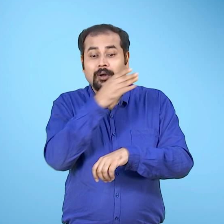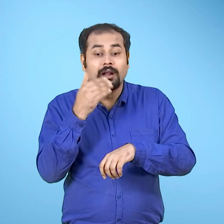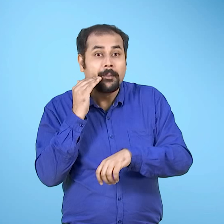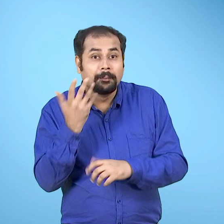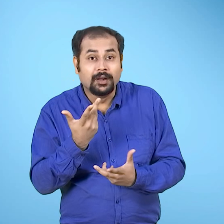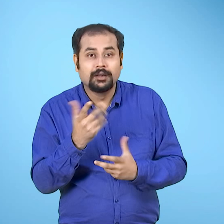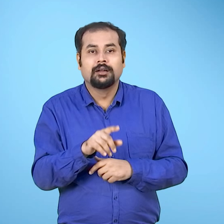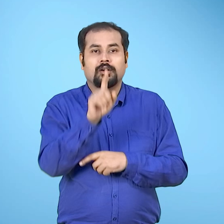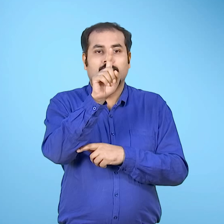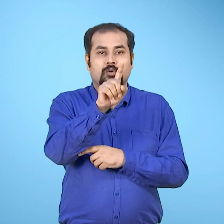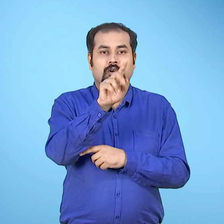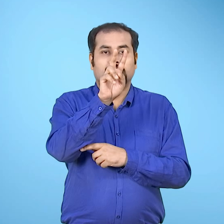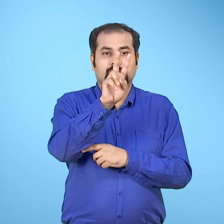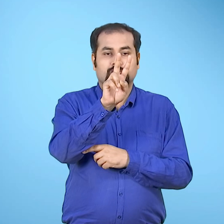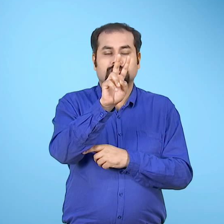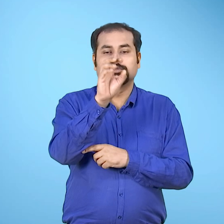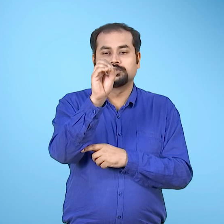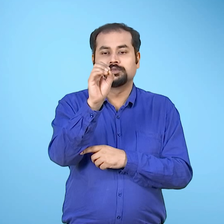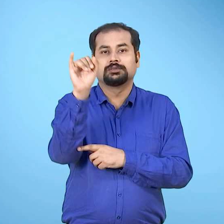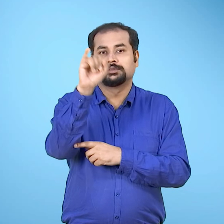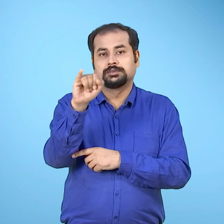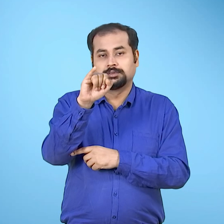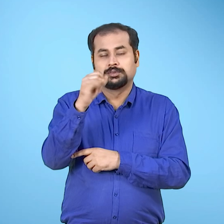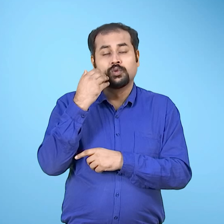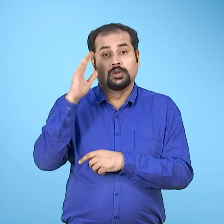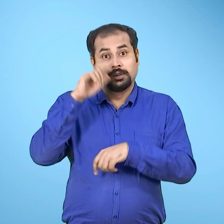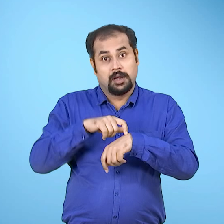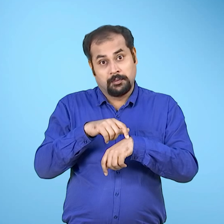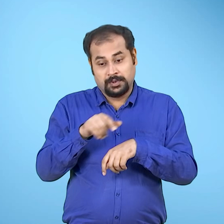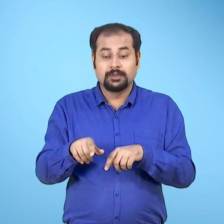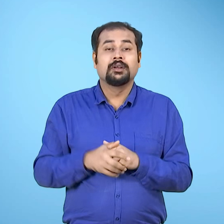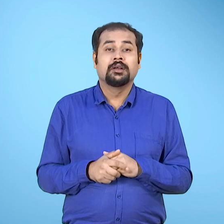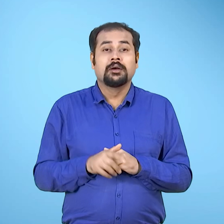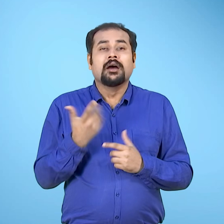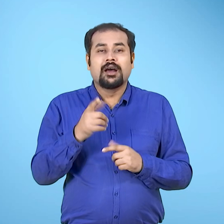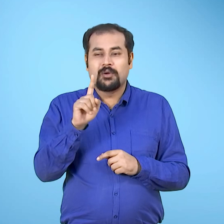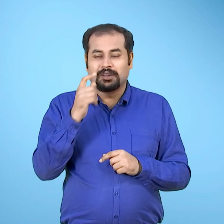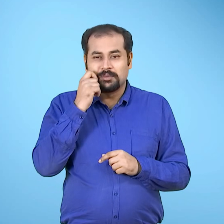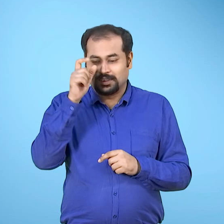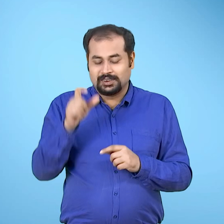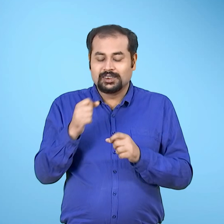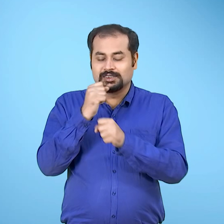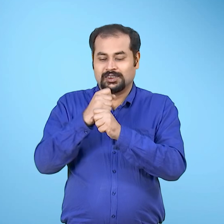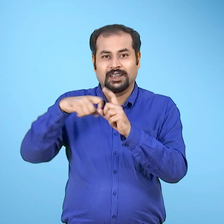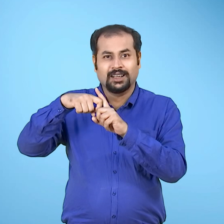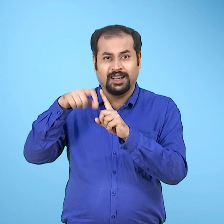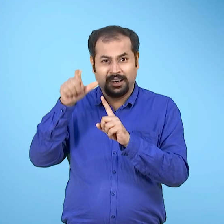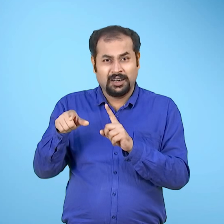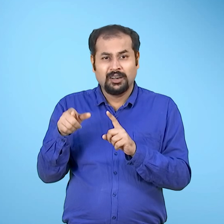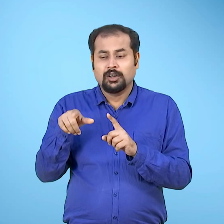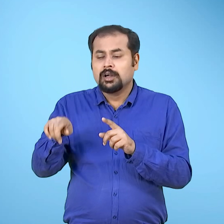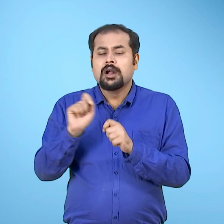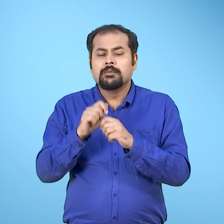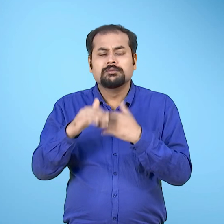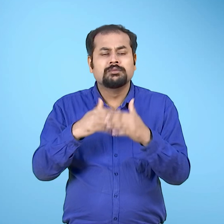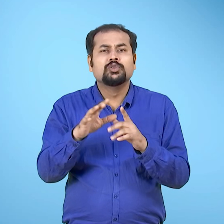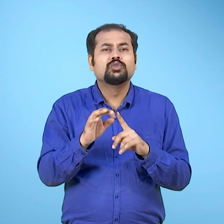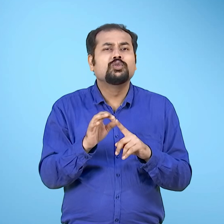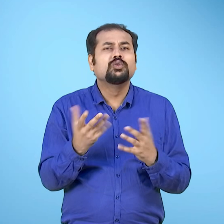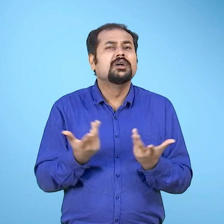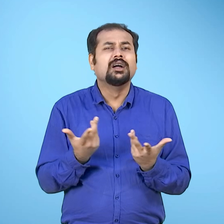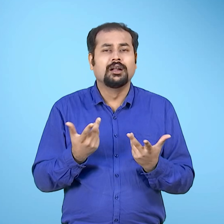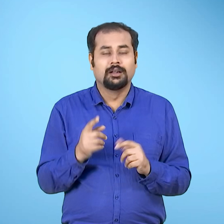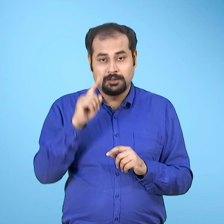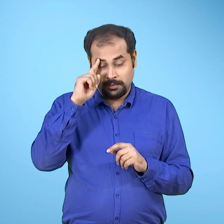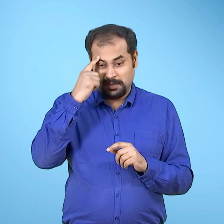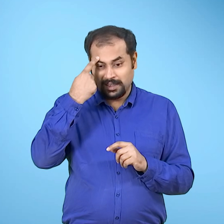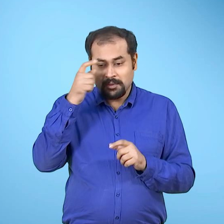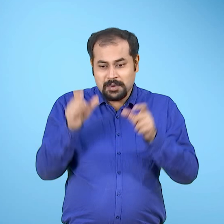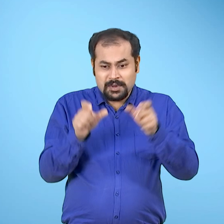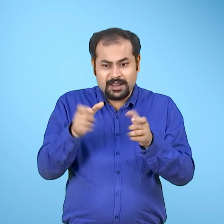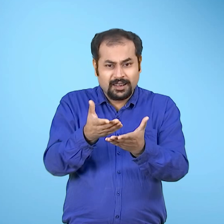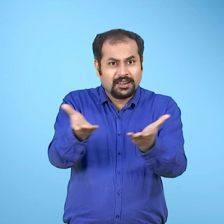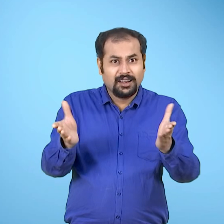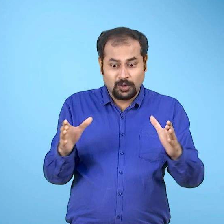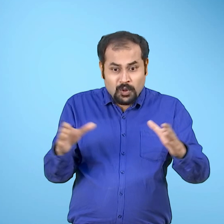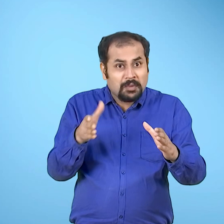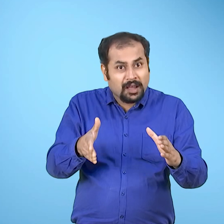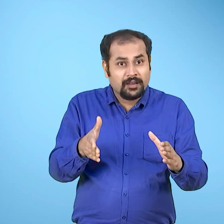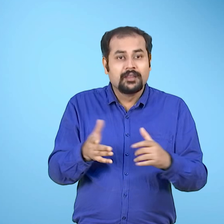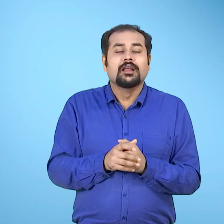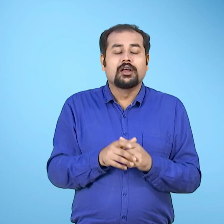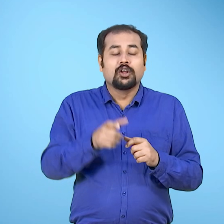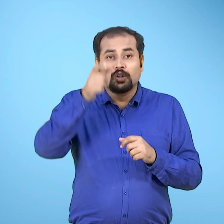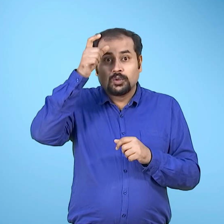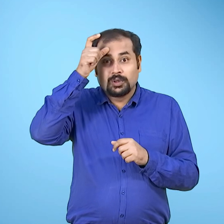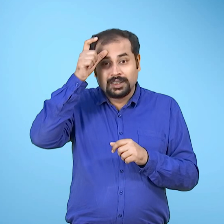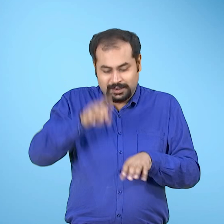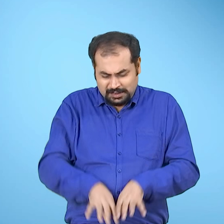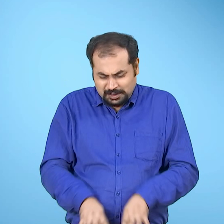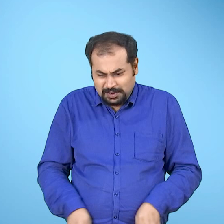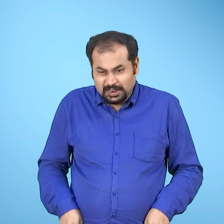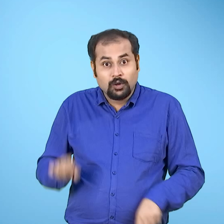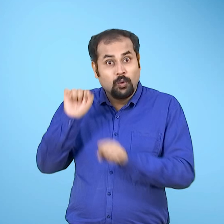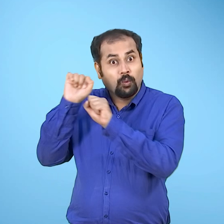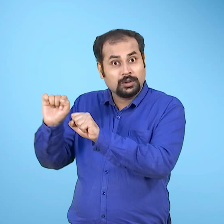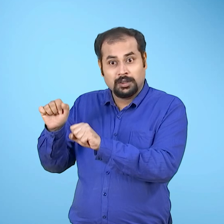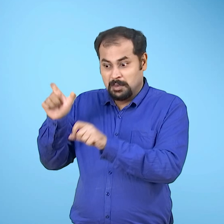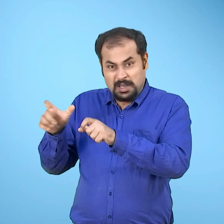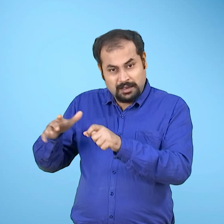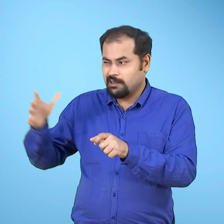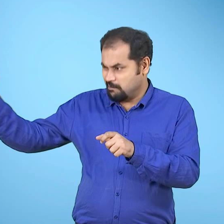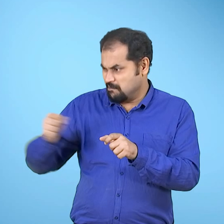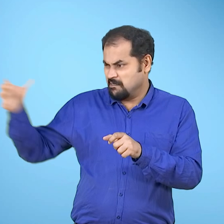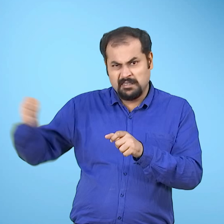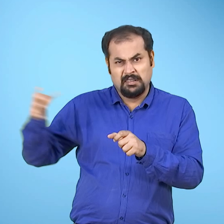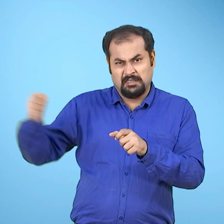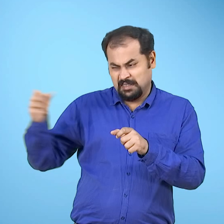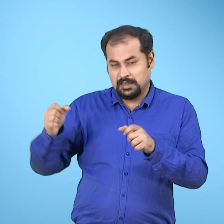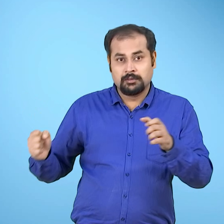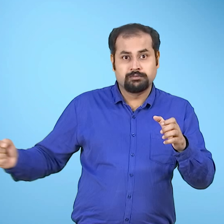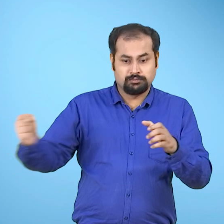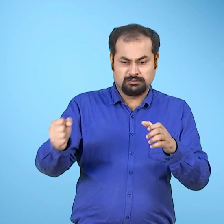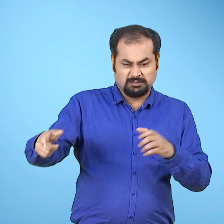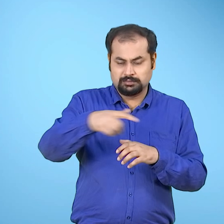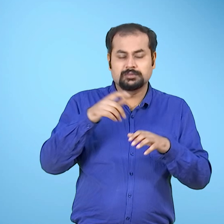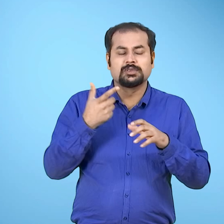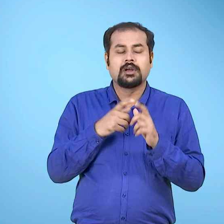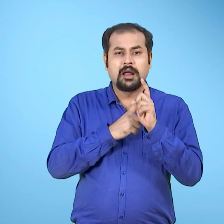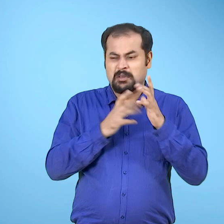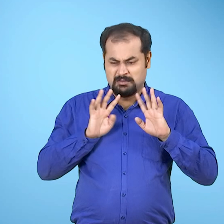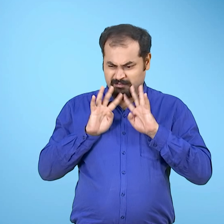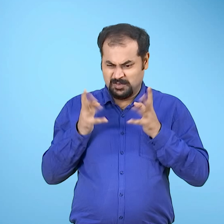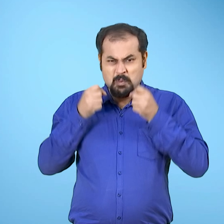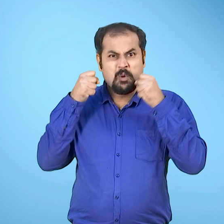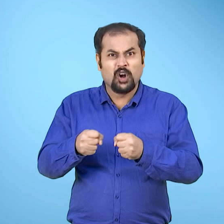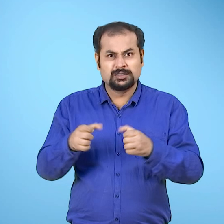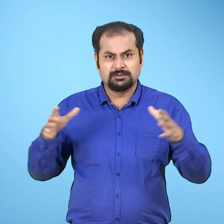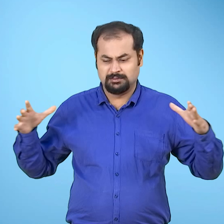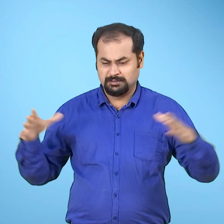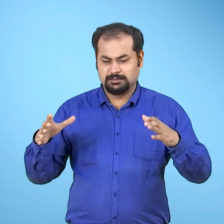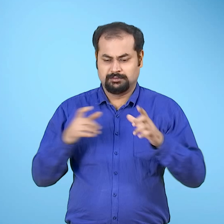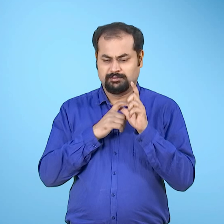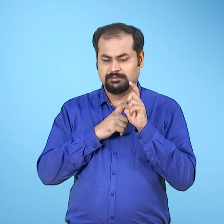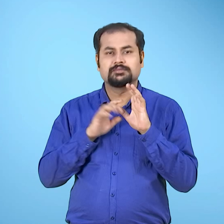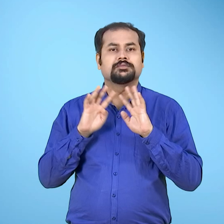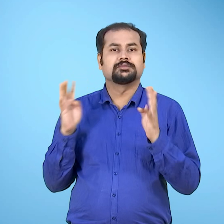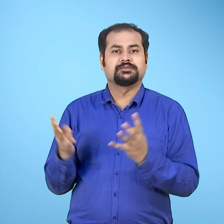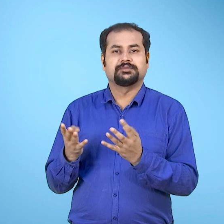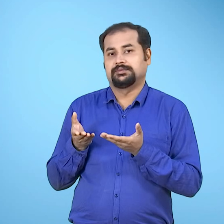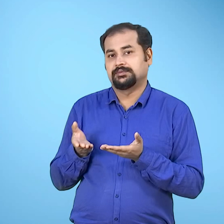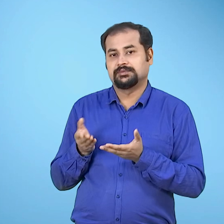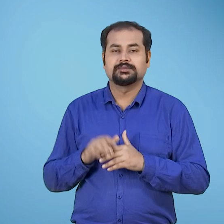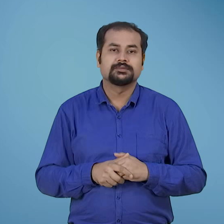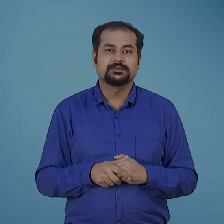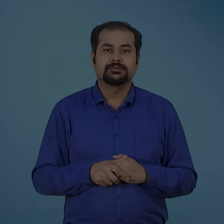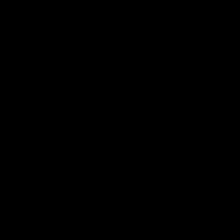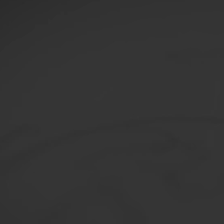By 1206 Genghis Khan had united the Mongol and Turkish tribes into a powerful military force.